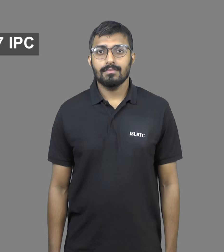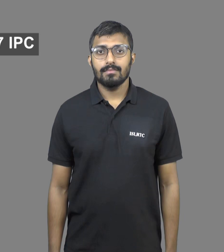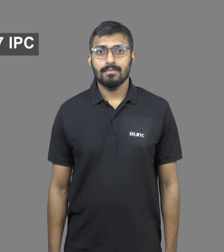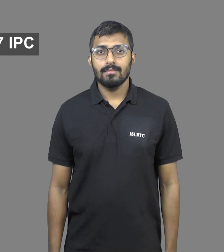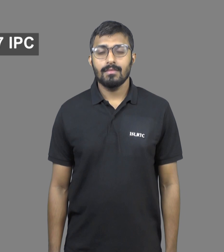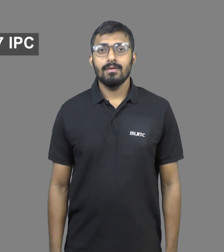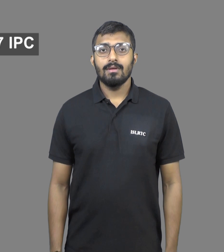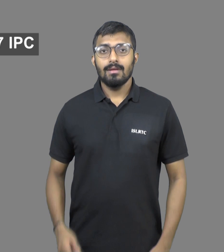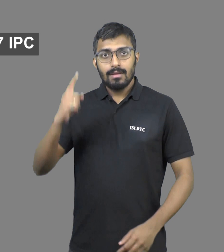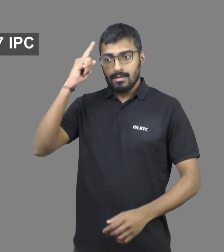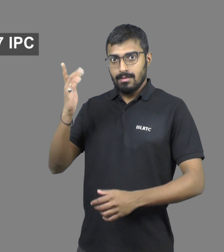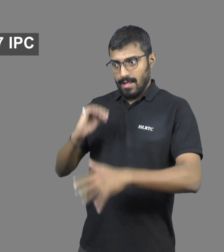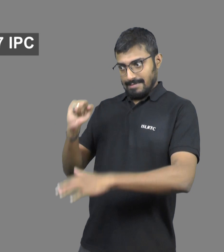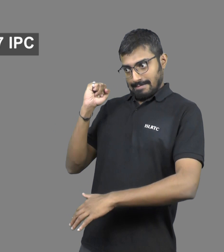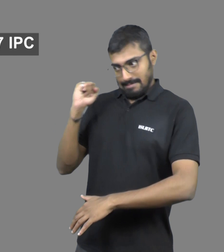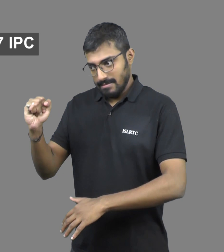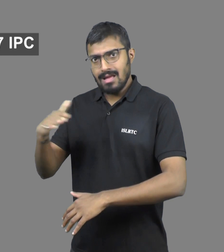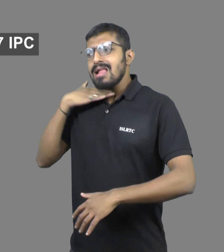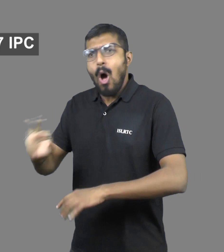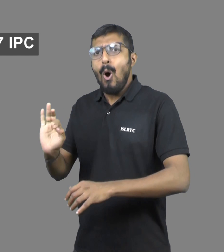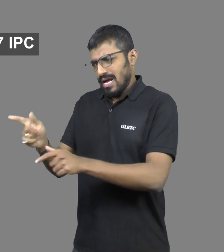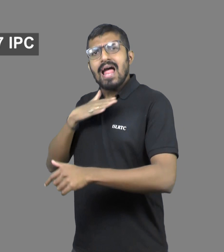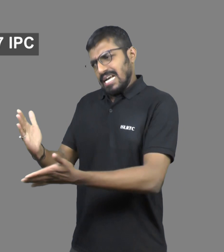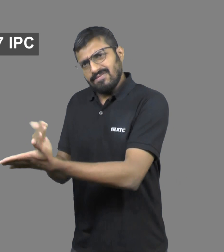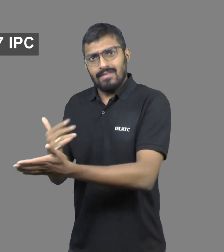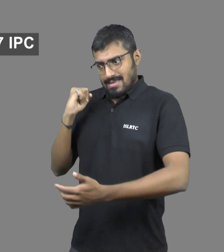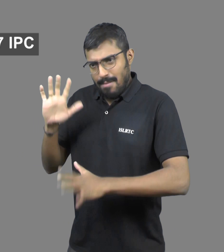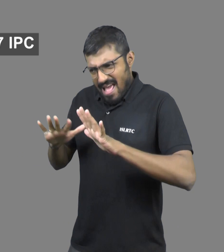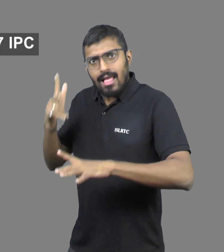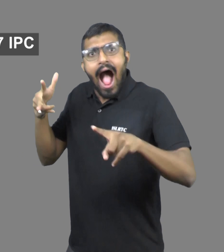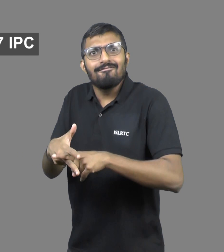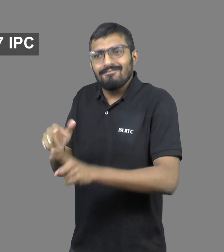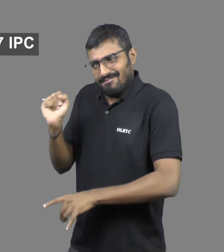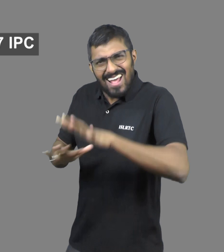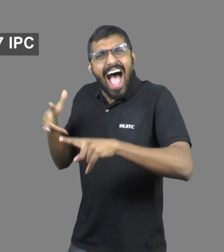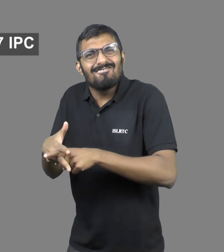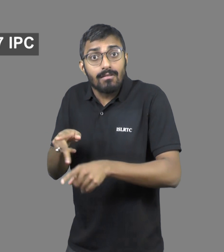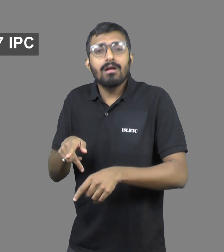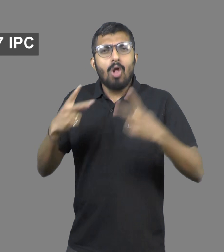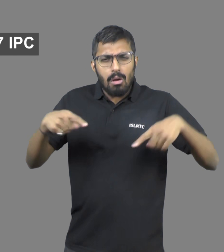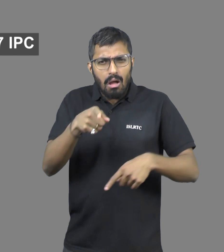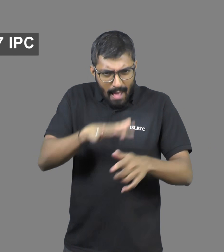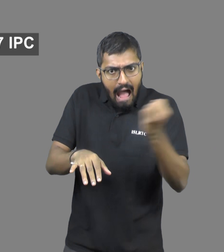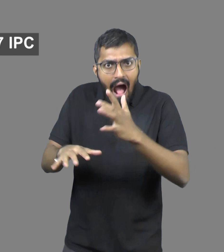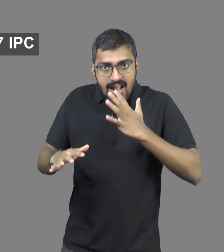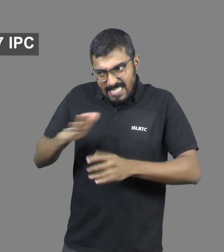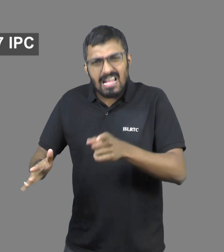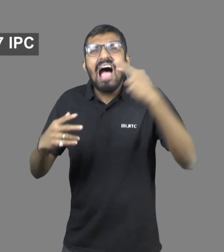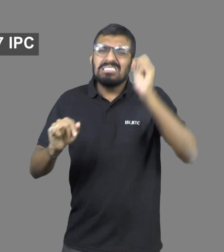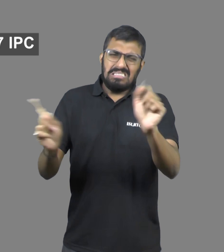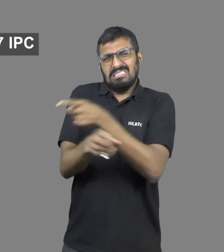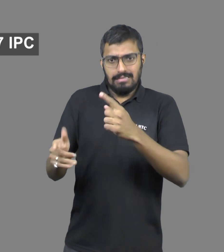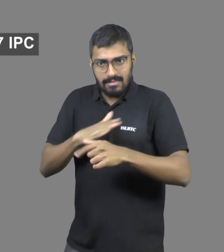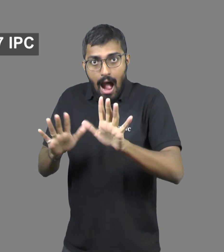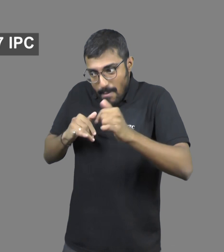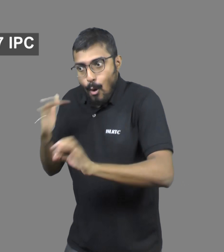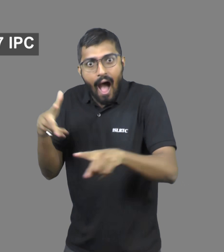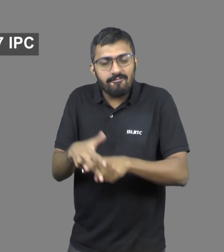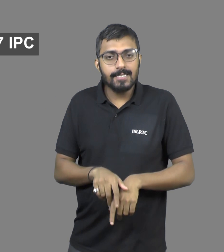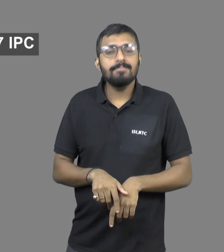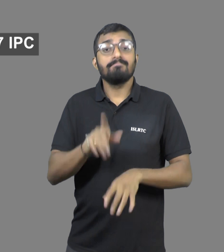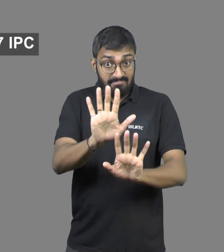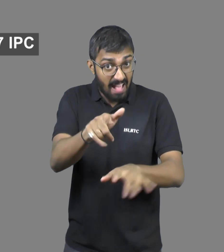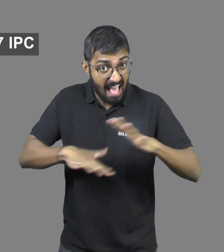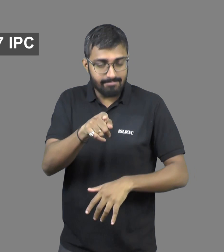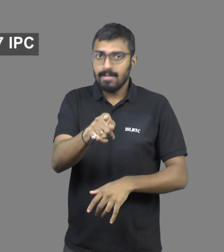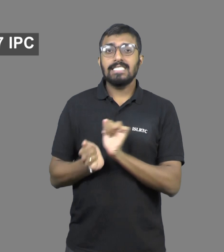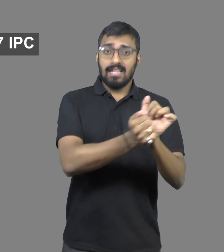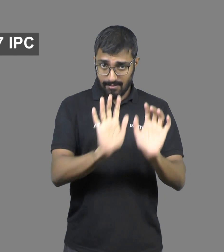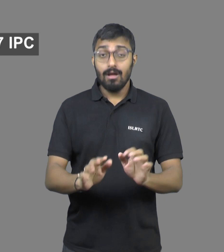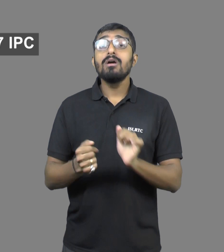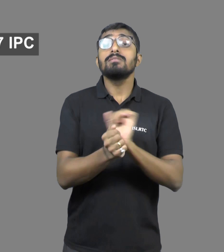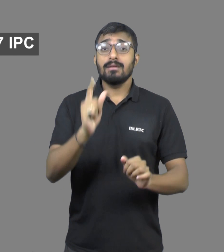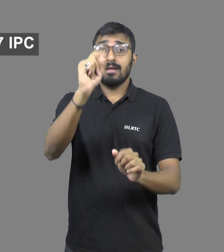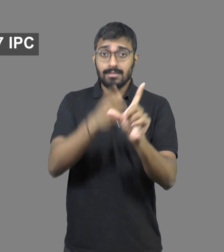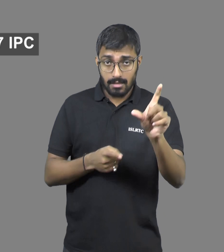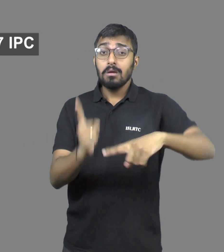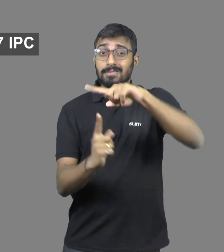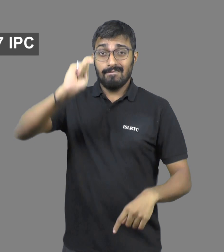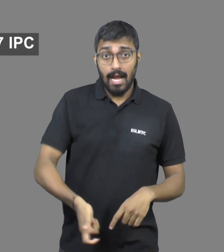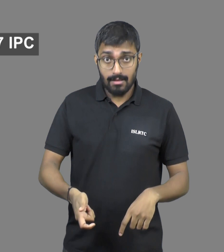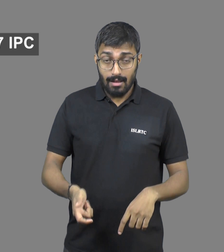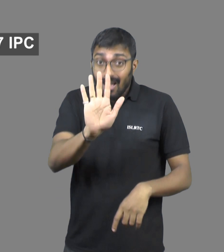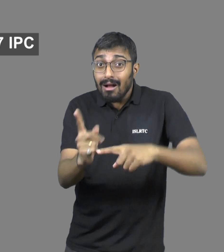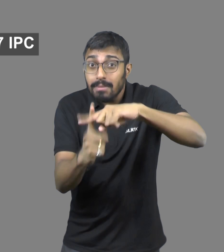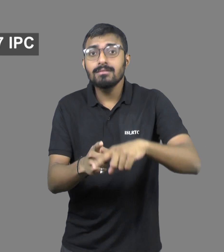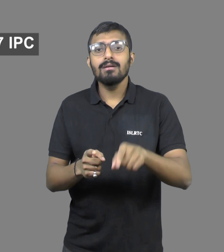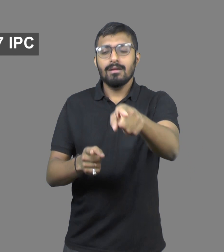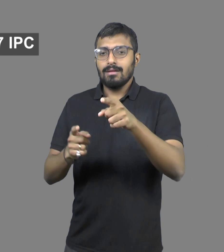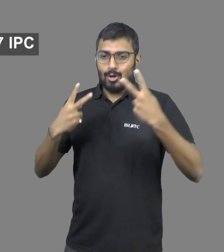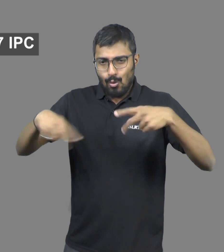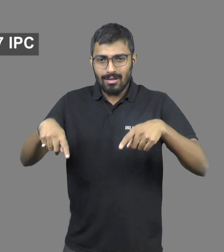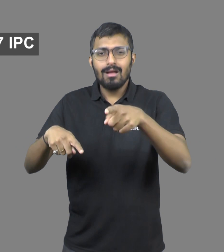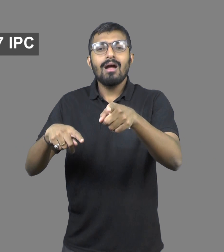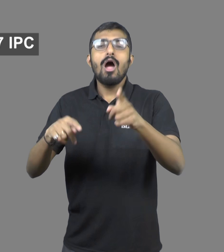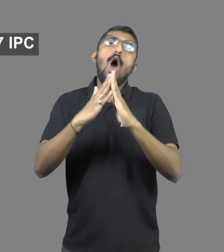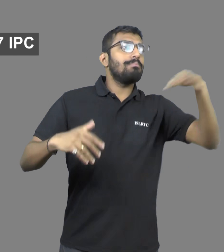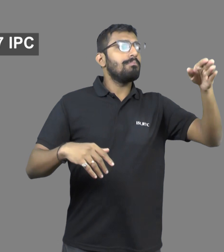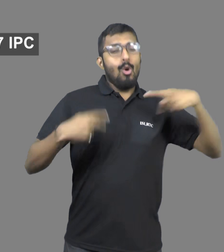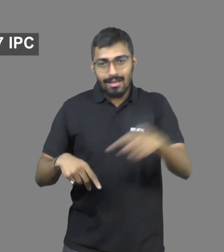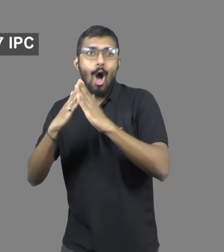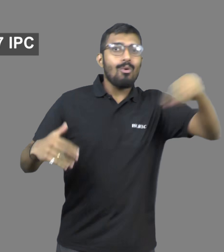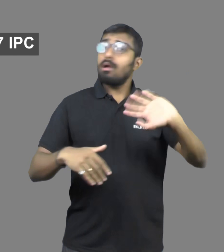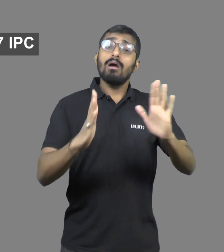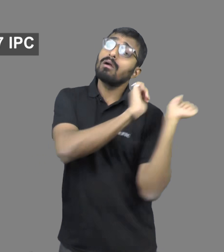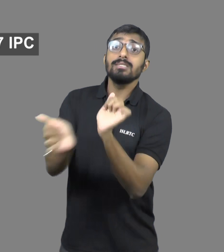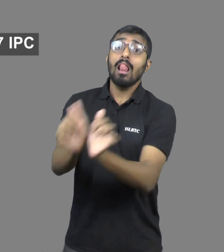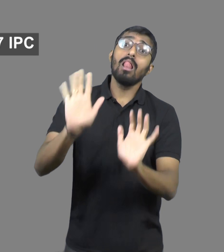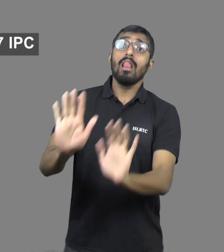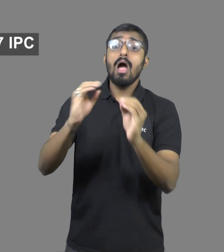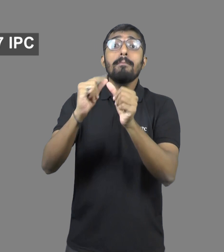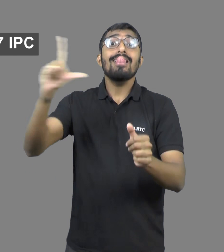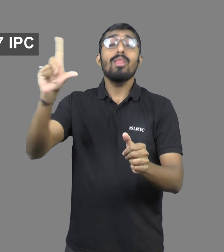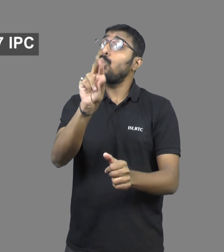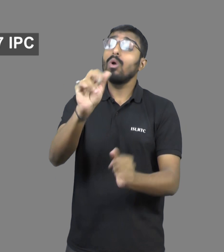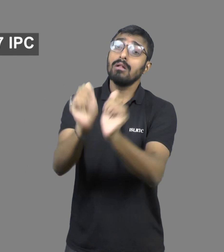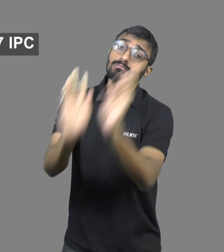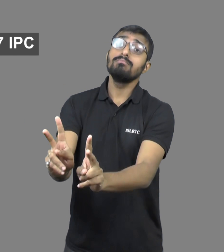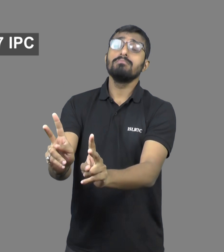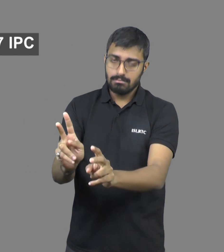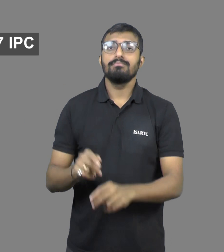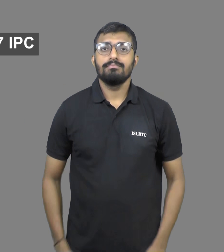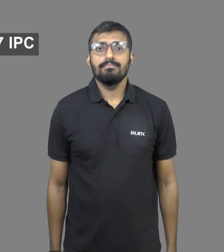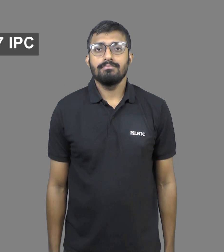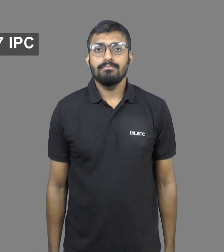Section 307 IPC